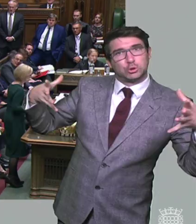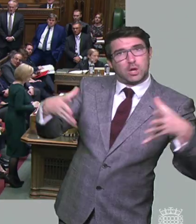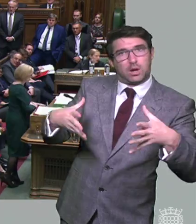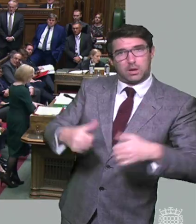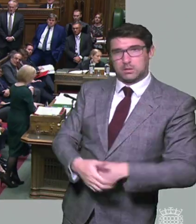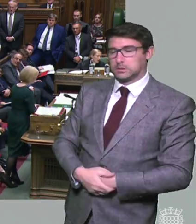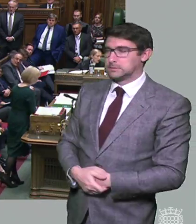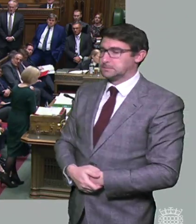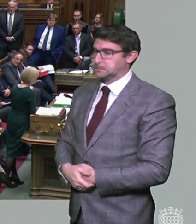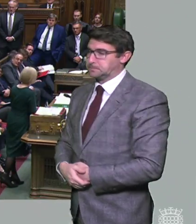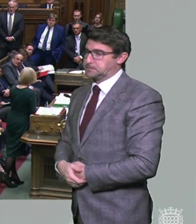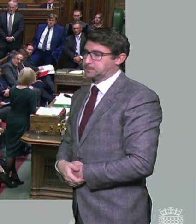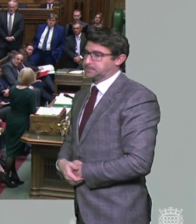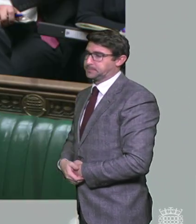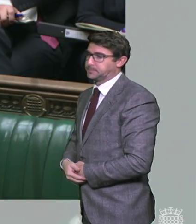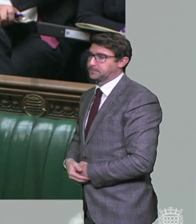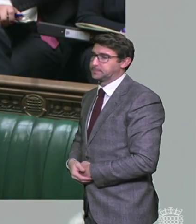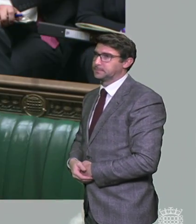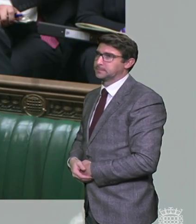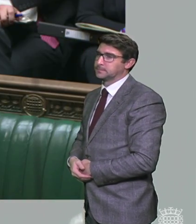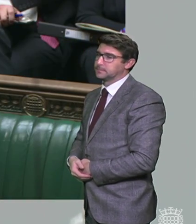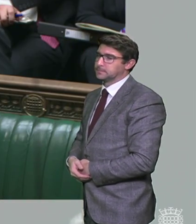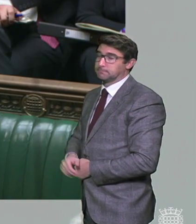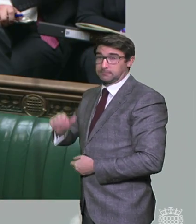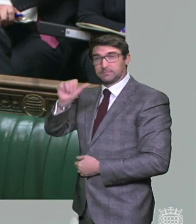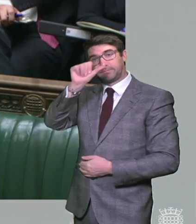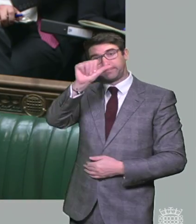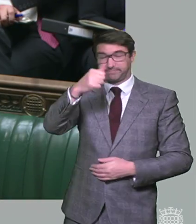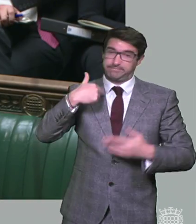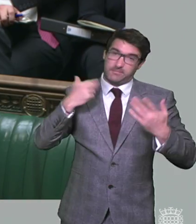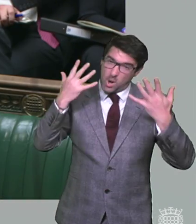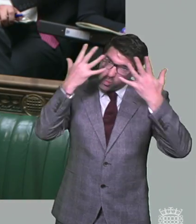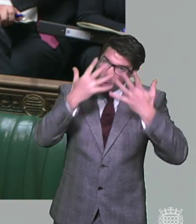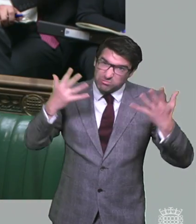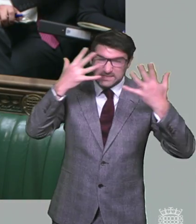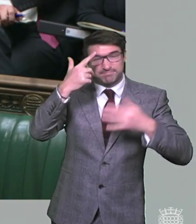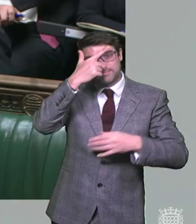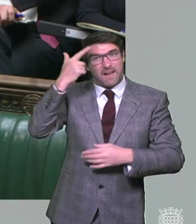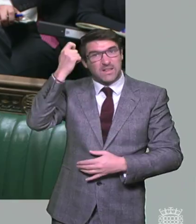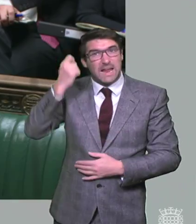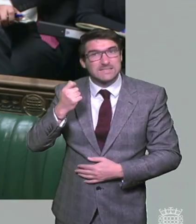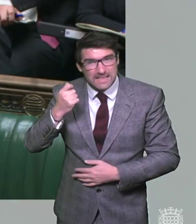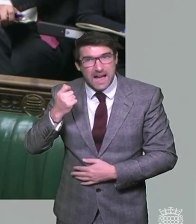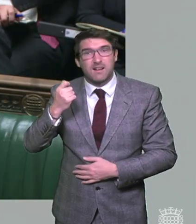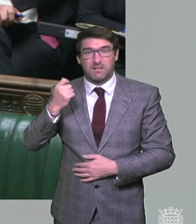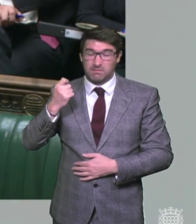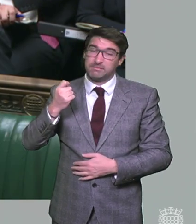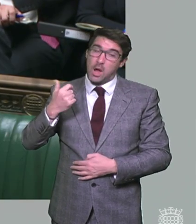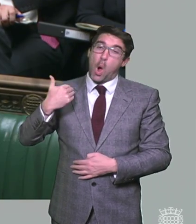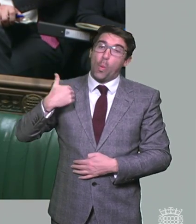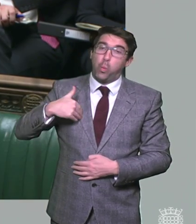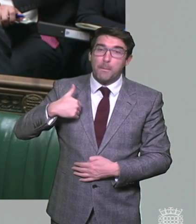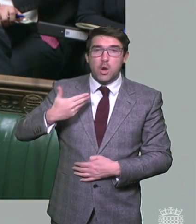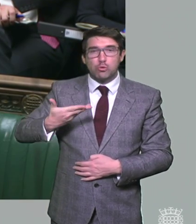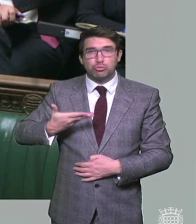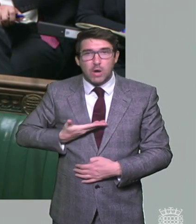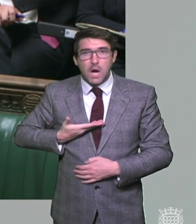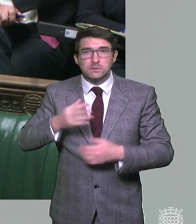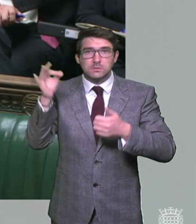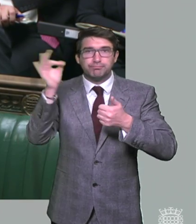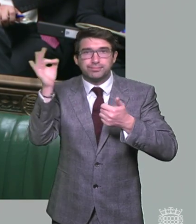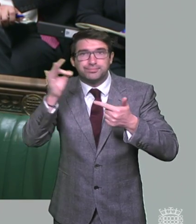What is taking place in Afghanistan is extremely concerning, I am afraid, with the reversal of women’s rights and women’s opportunities.